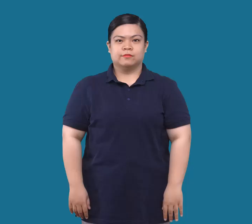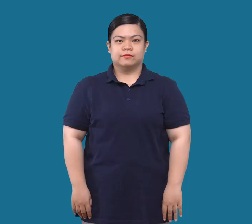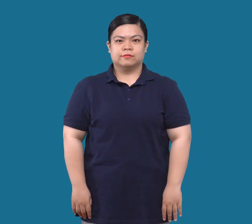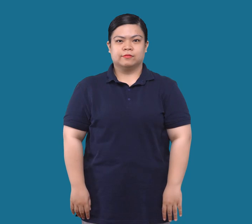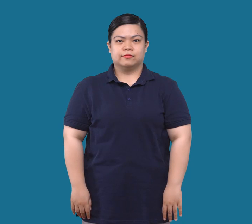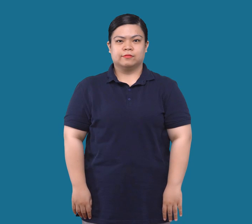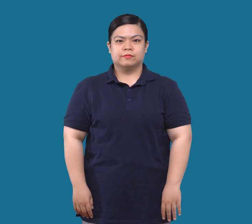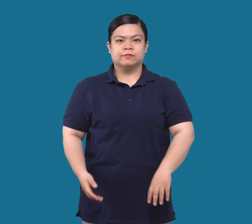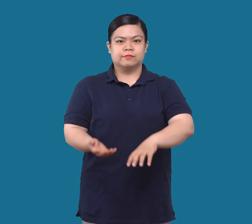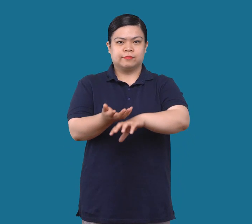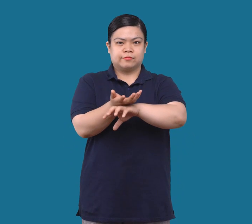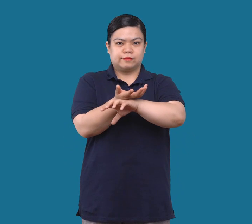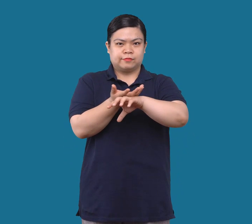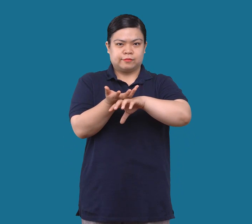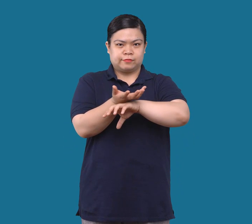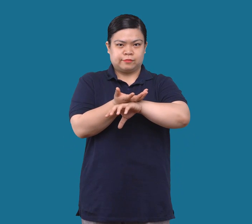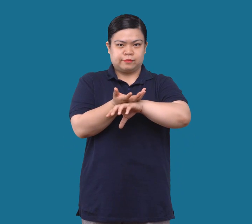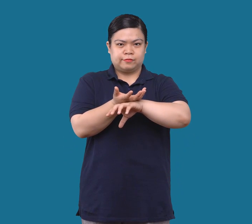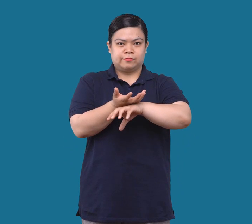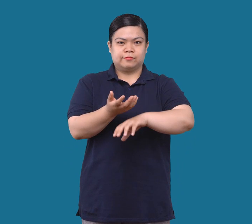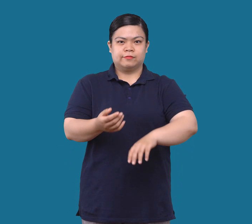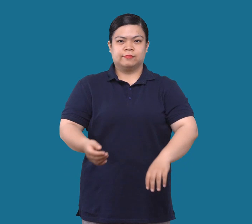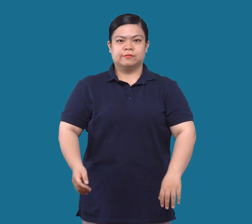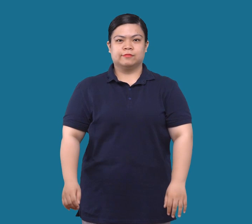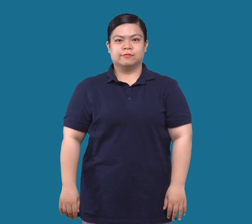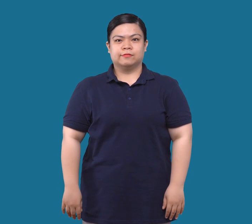quốc gia